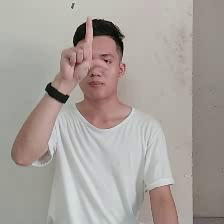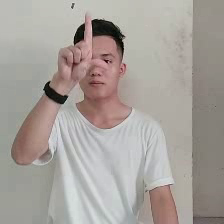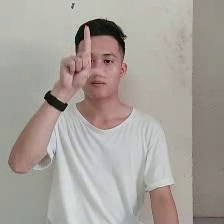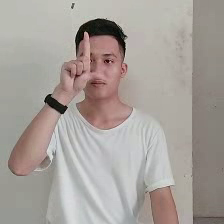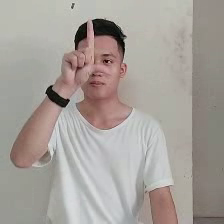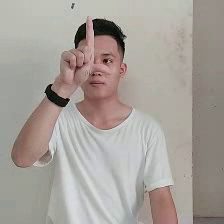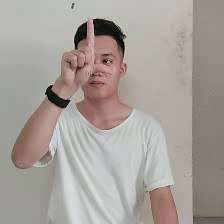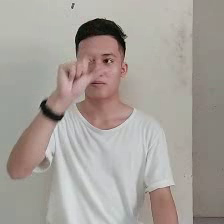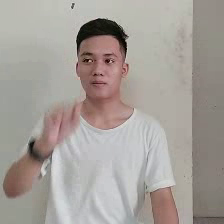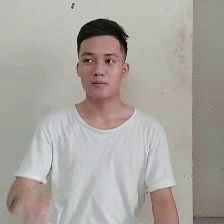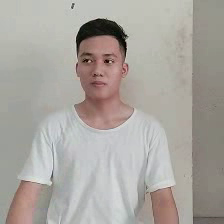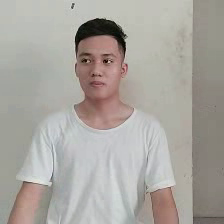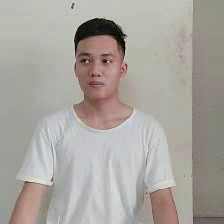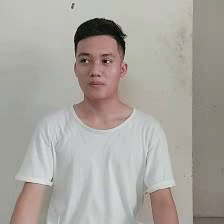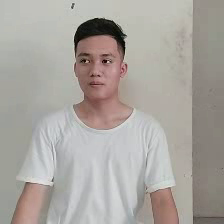Lo lắng